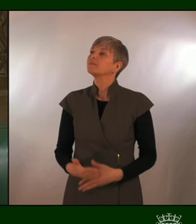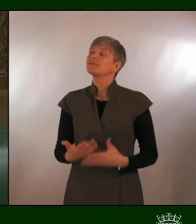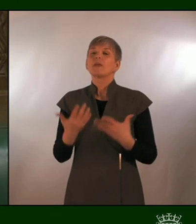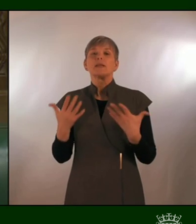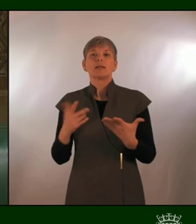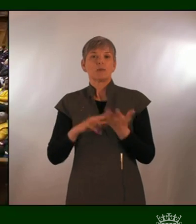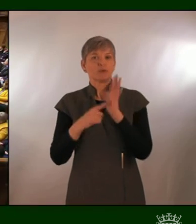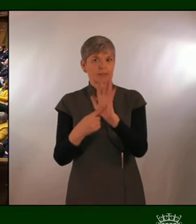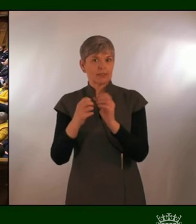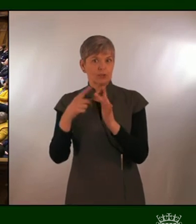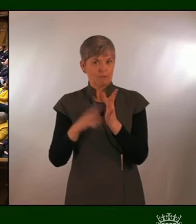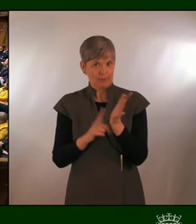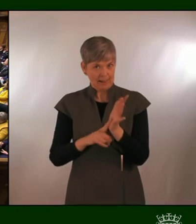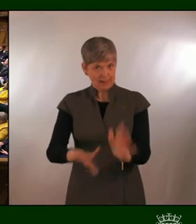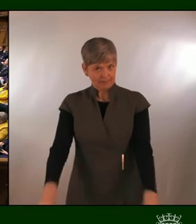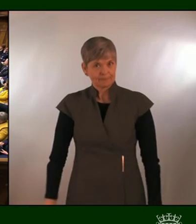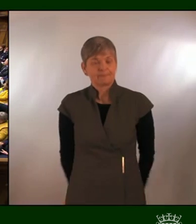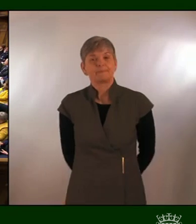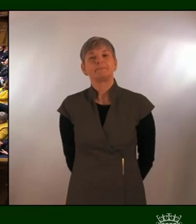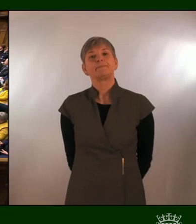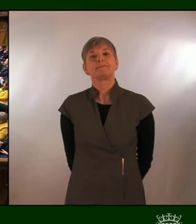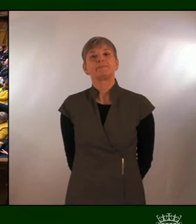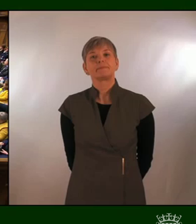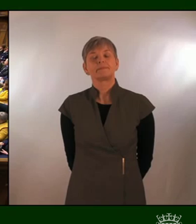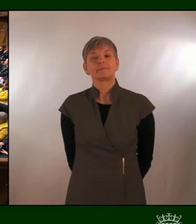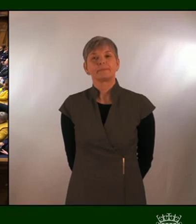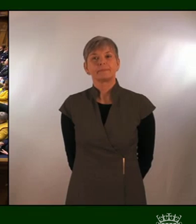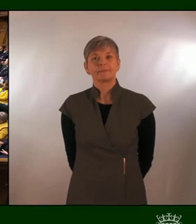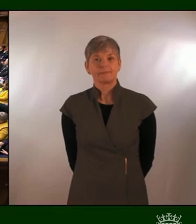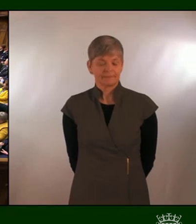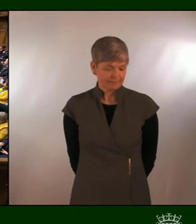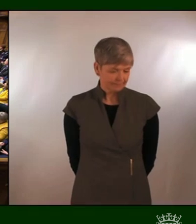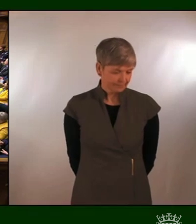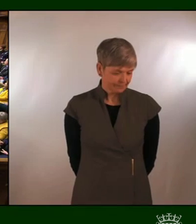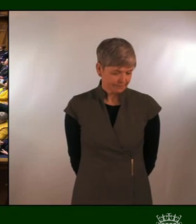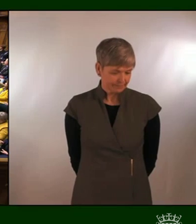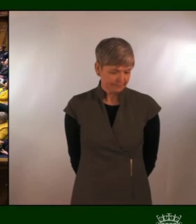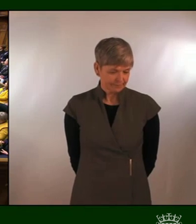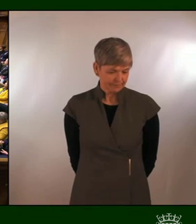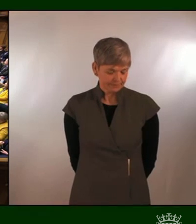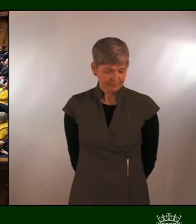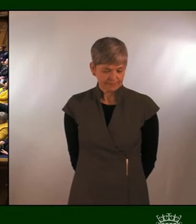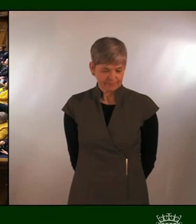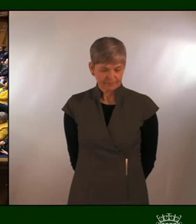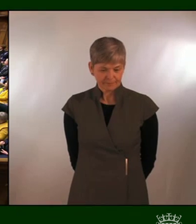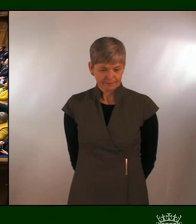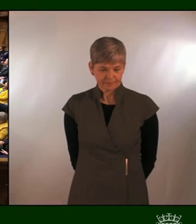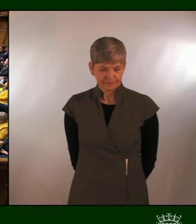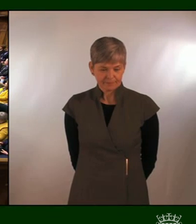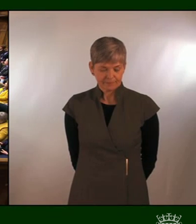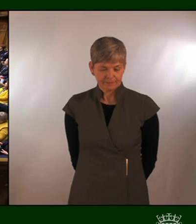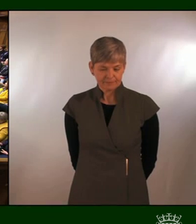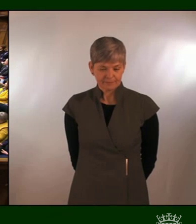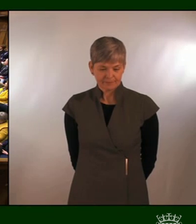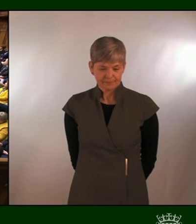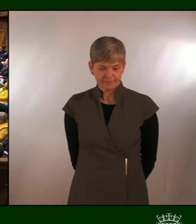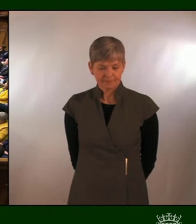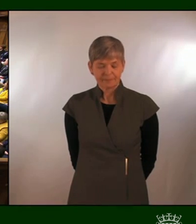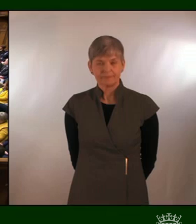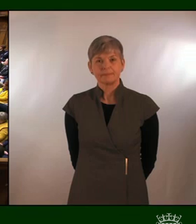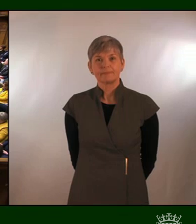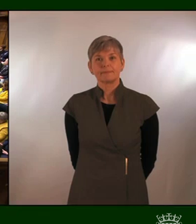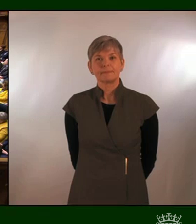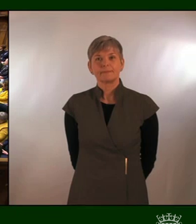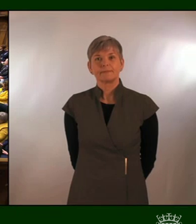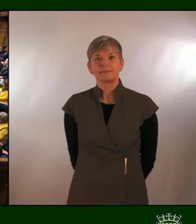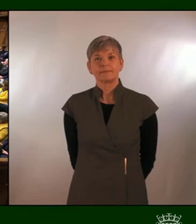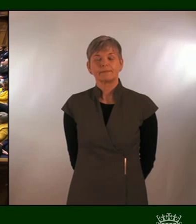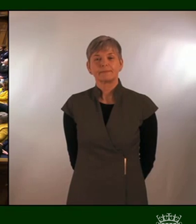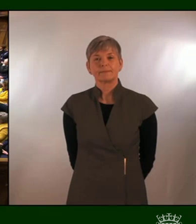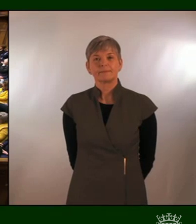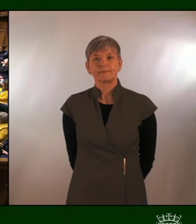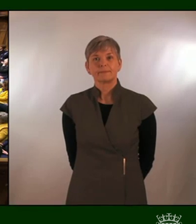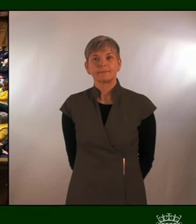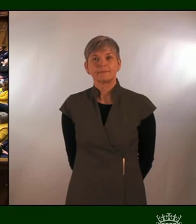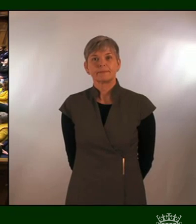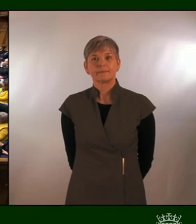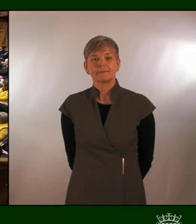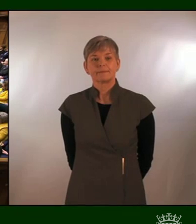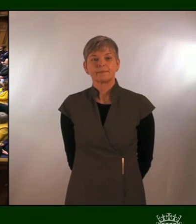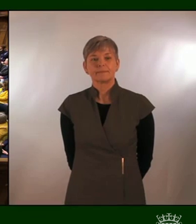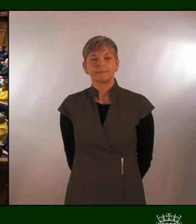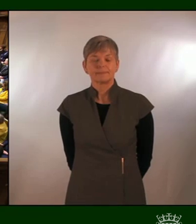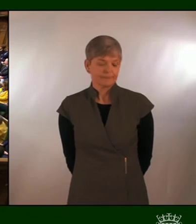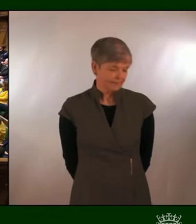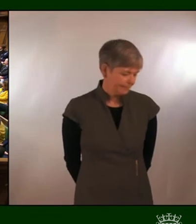Sarah Olney, supported by Dr Rupa Huq, Sir Peter Bottomley, Caroline Lucas, Lisa Nandy, Liz Saville Roberts, Layla Moran, Munira Wilson and Daisy Cooper, presented a Bill to prohibit anti-abortion protests within 150 metres of abortion clinics; and for connected purposes.